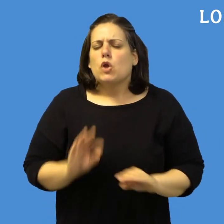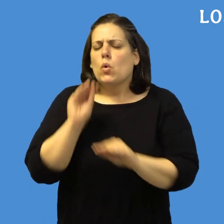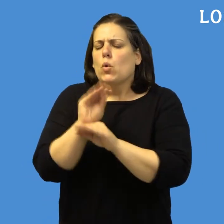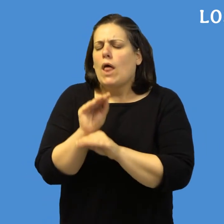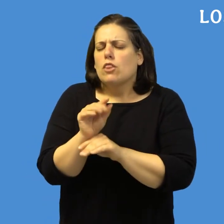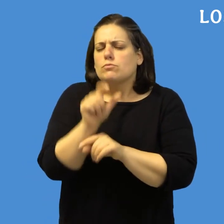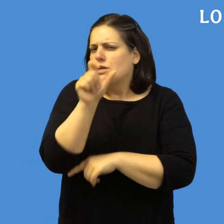cuidar